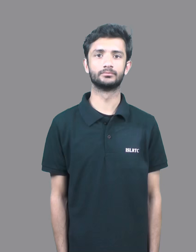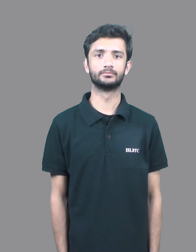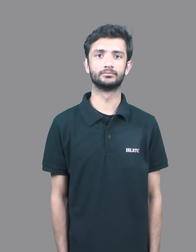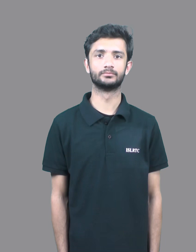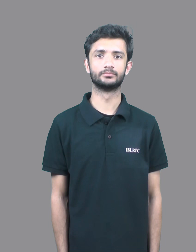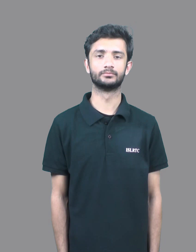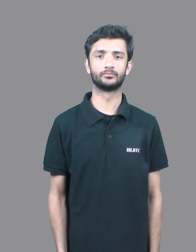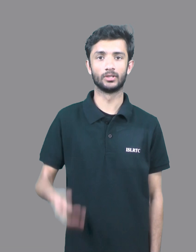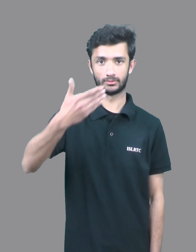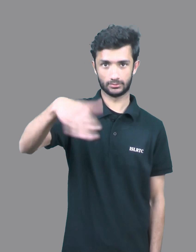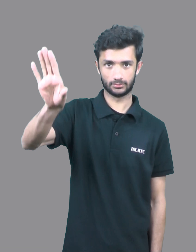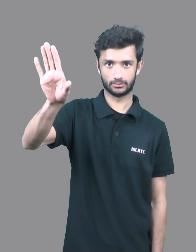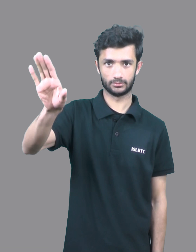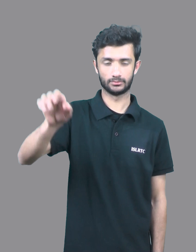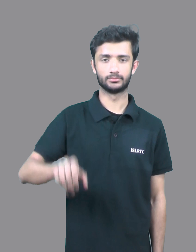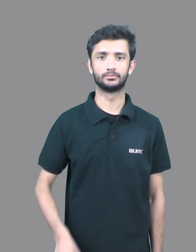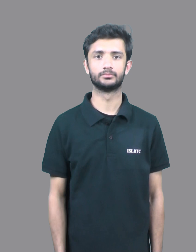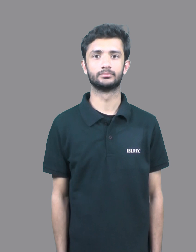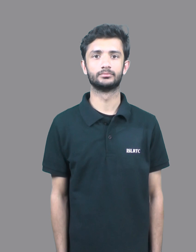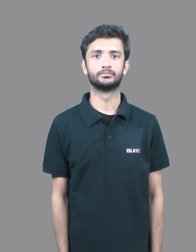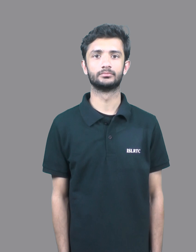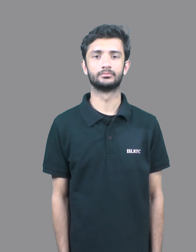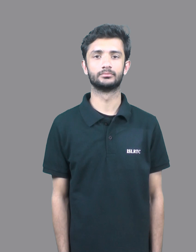Away